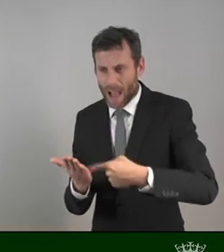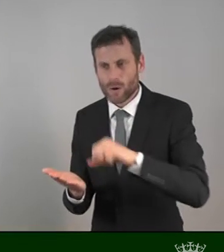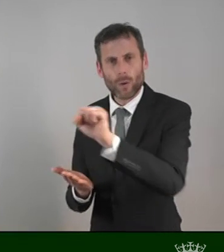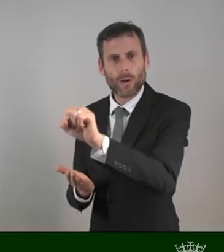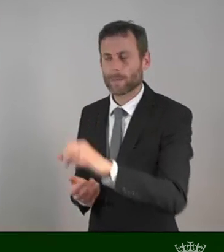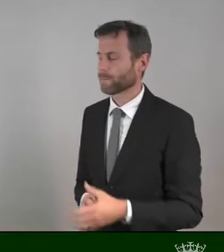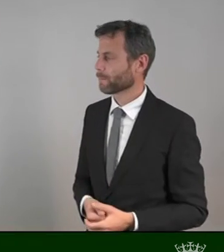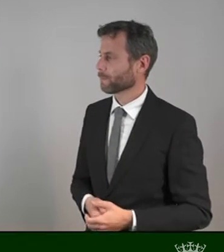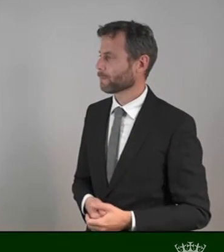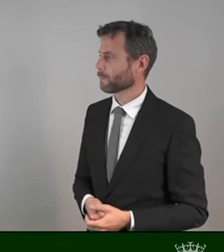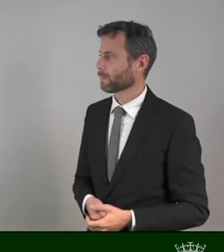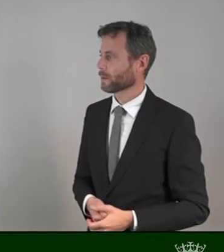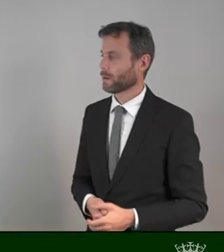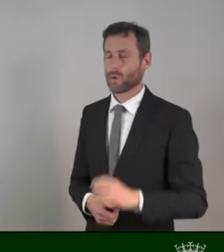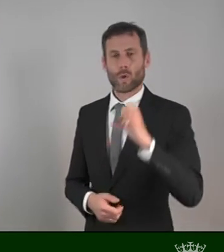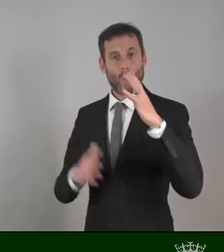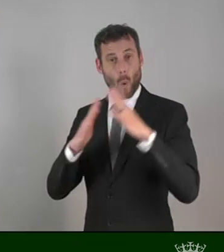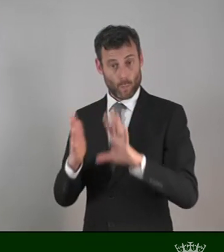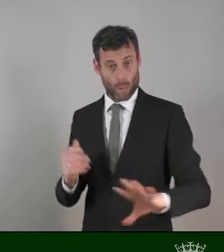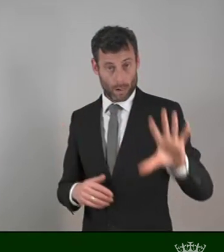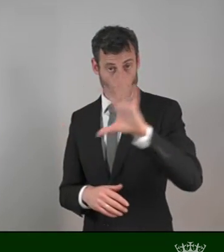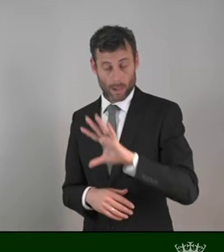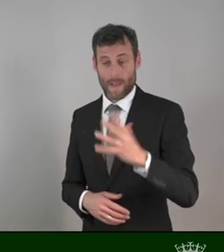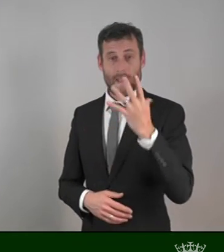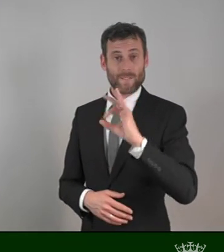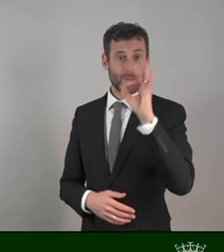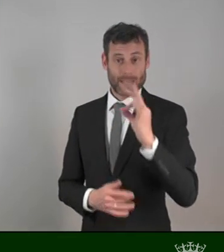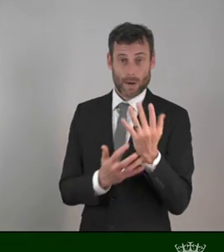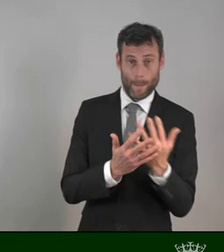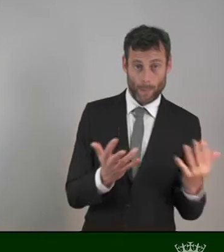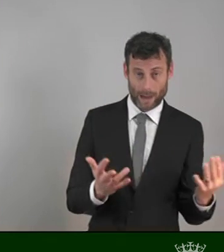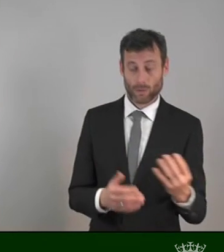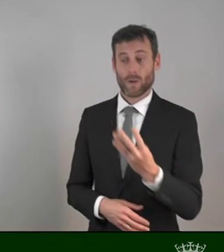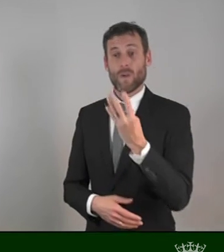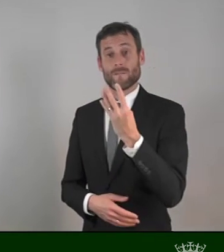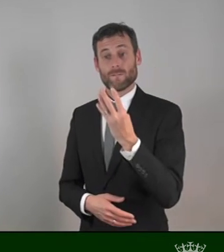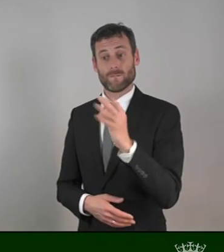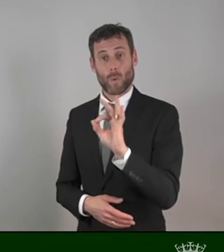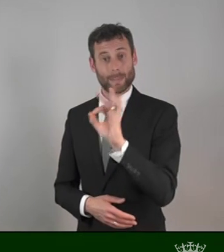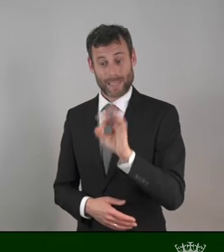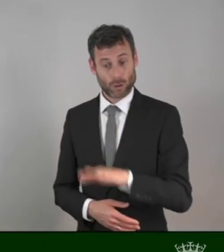Half of the adult population in Cornwall, and 40% of children, have not seen an NHS dentist in the past year.